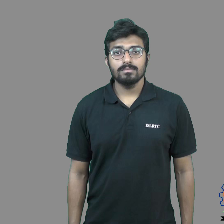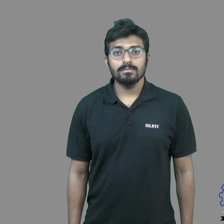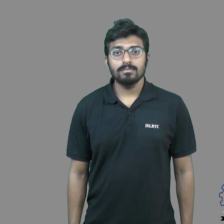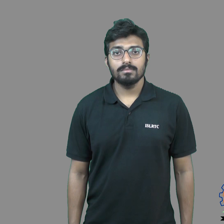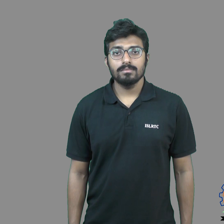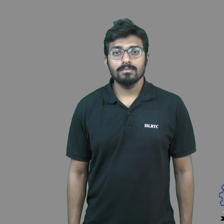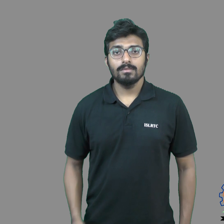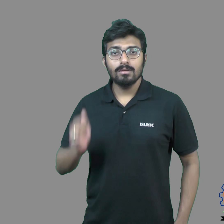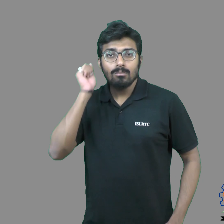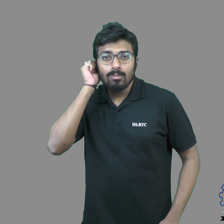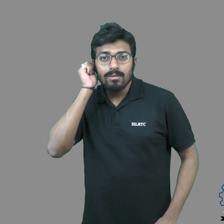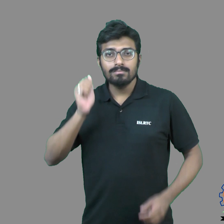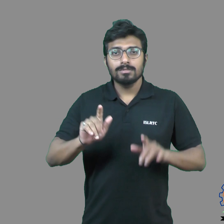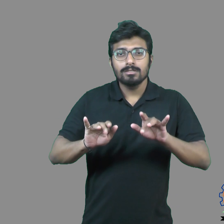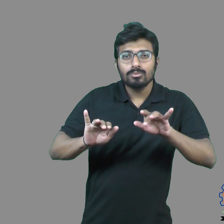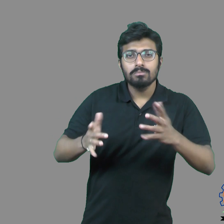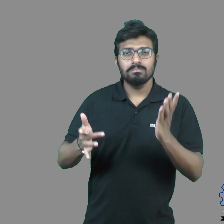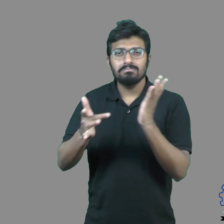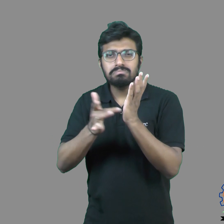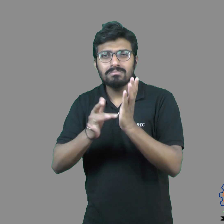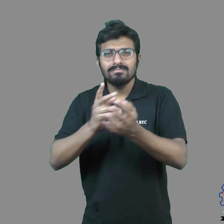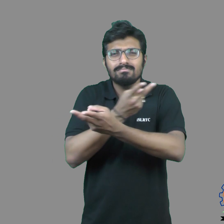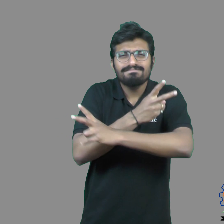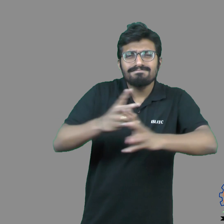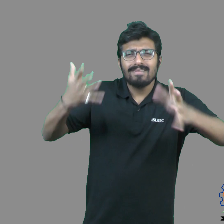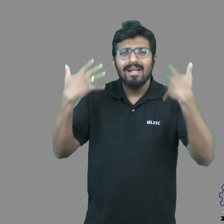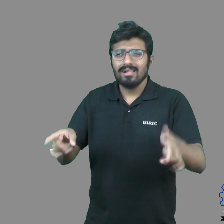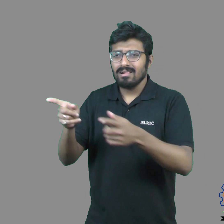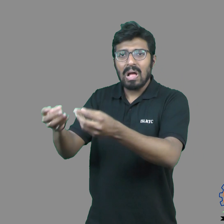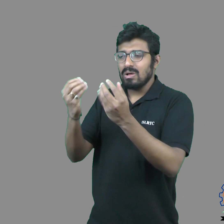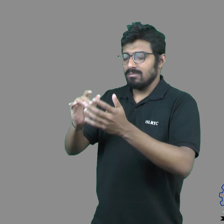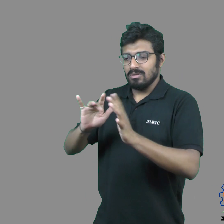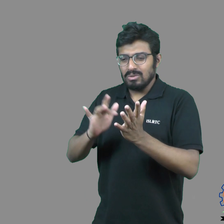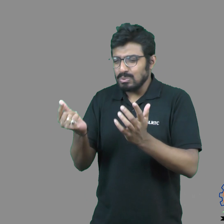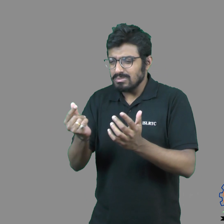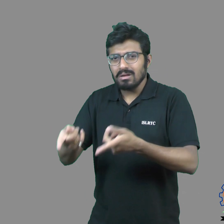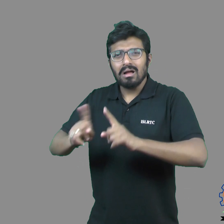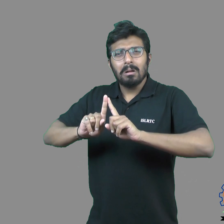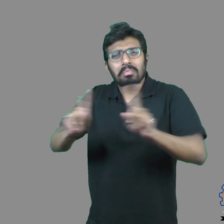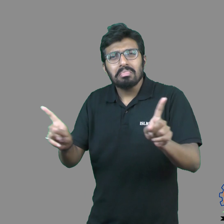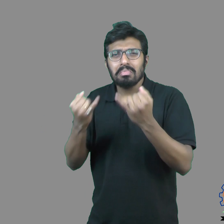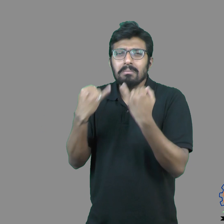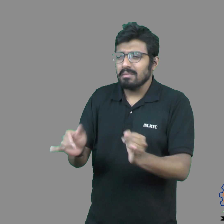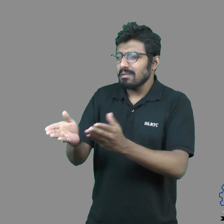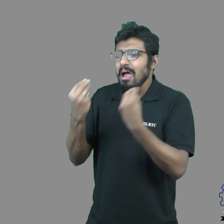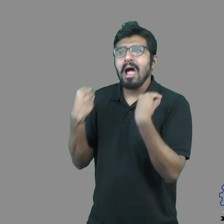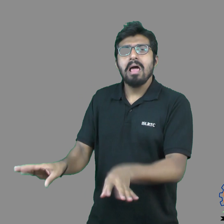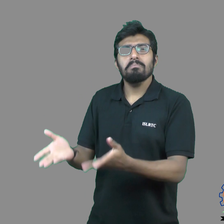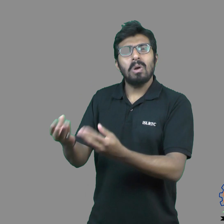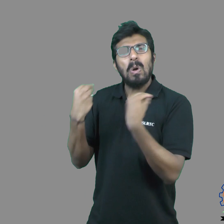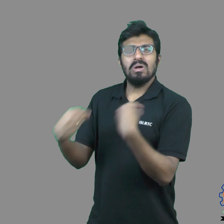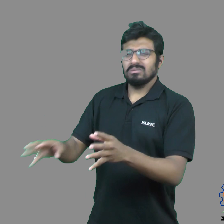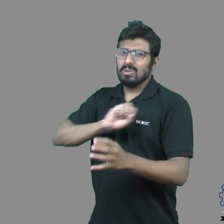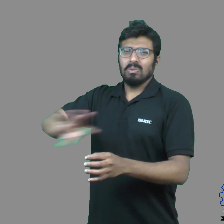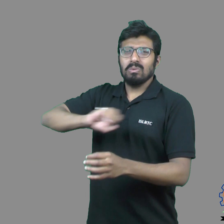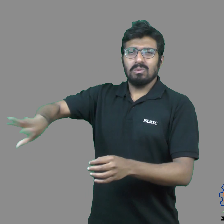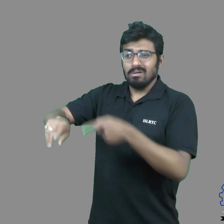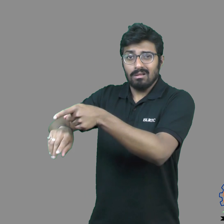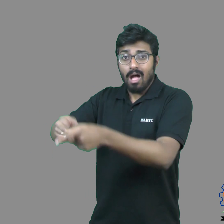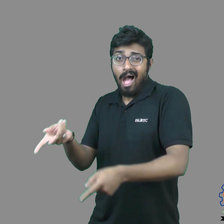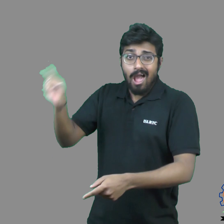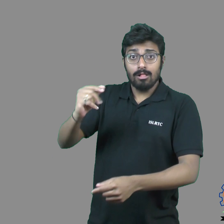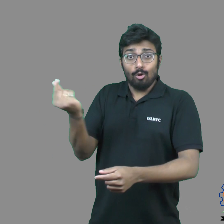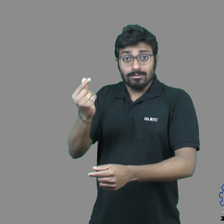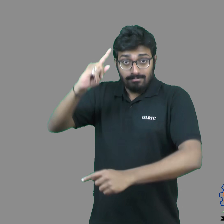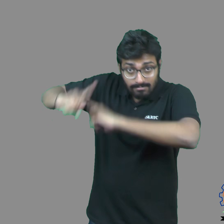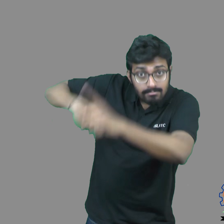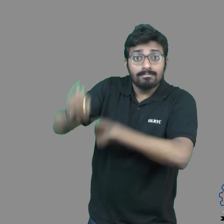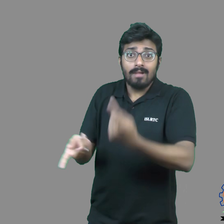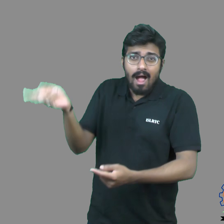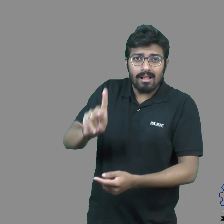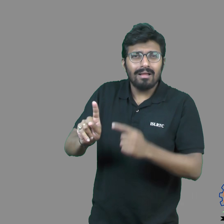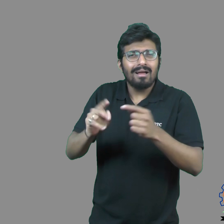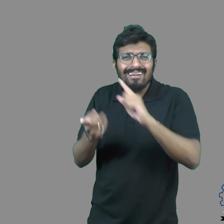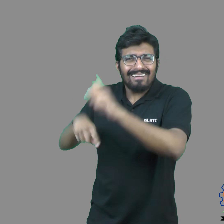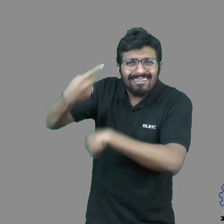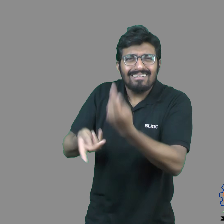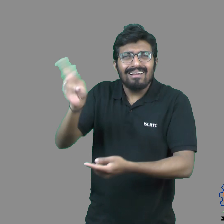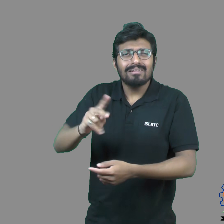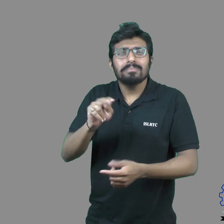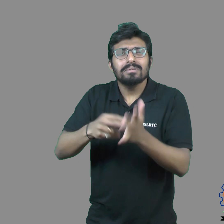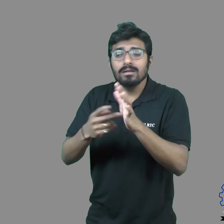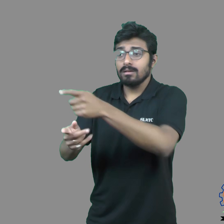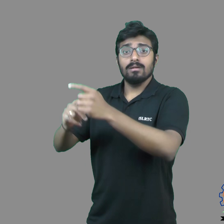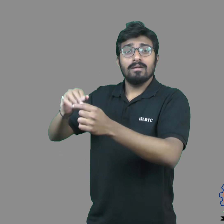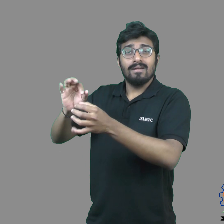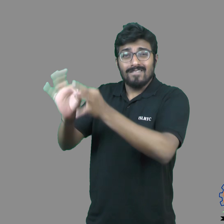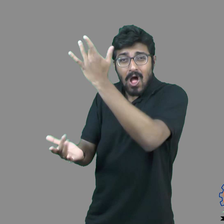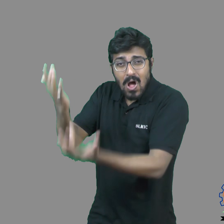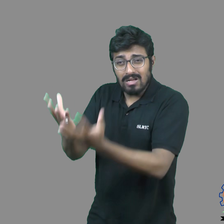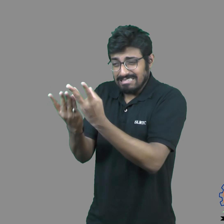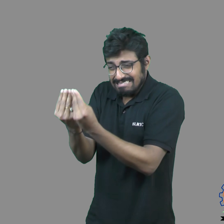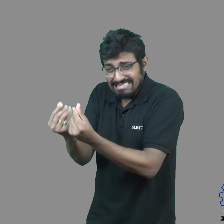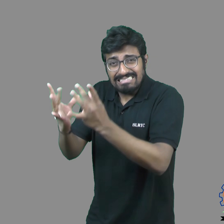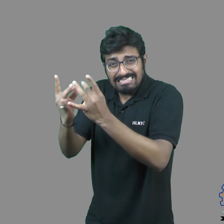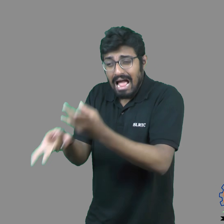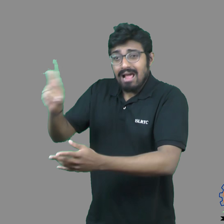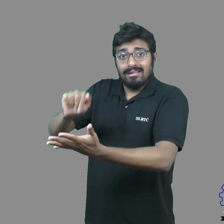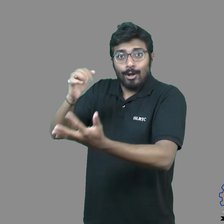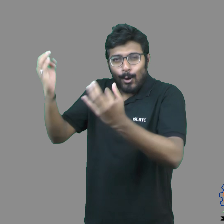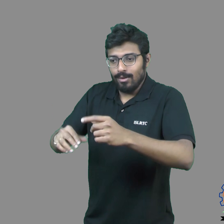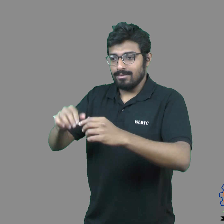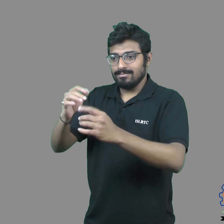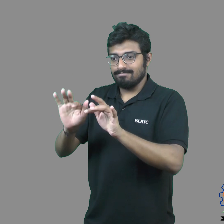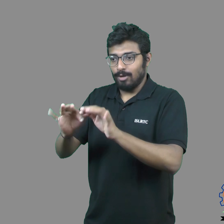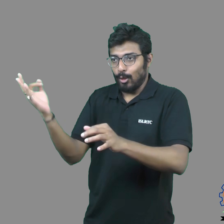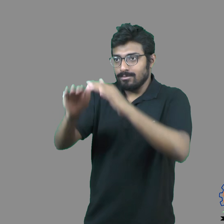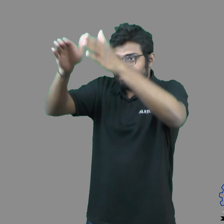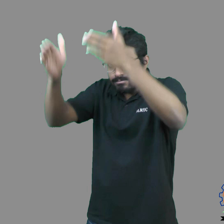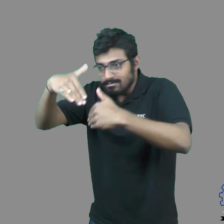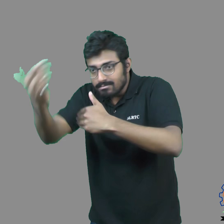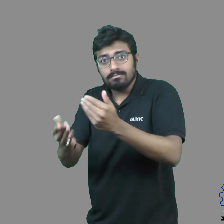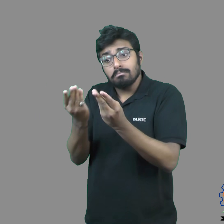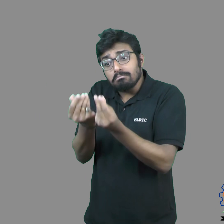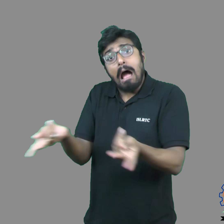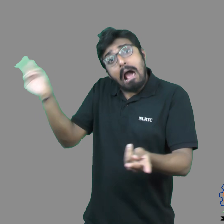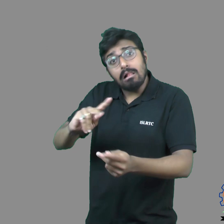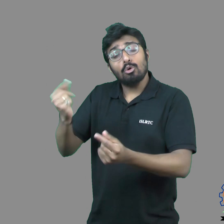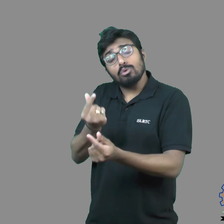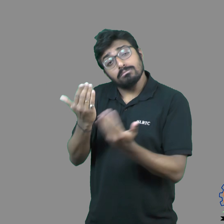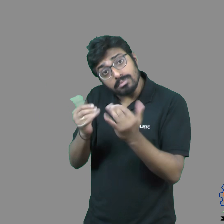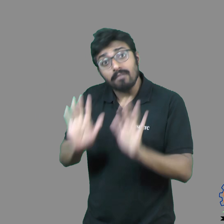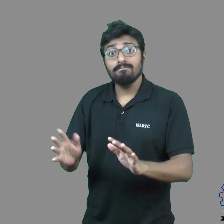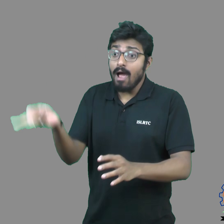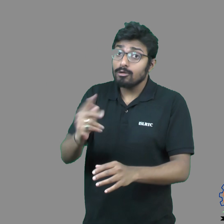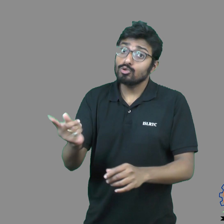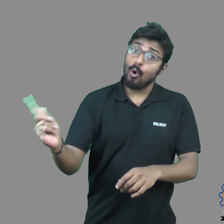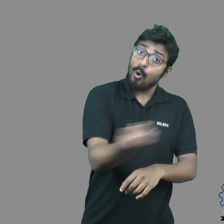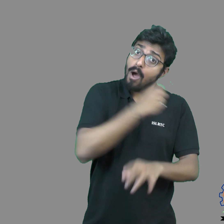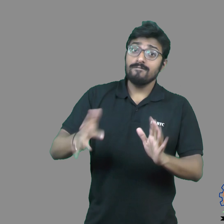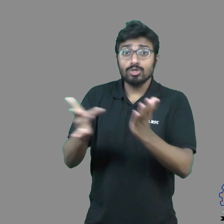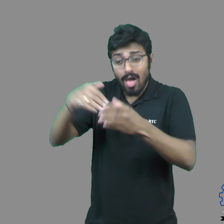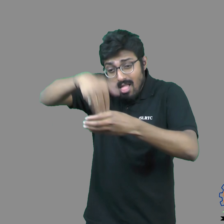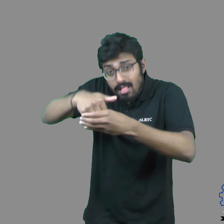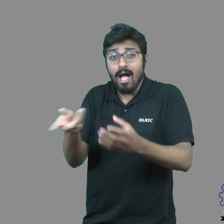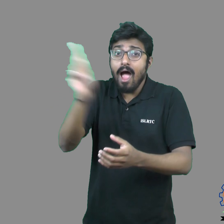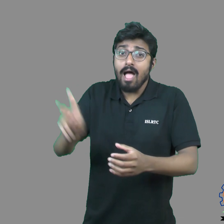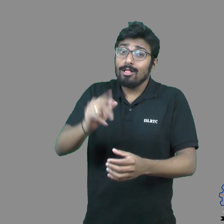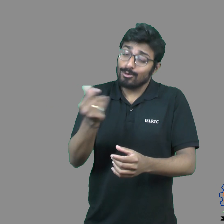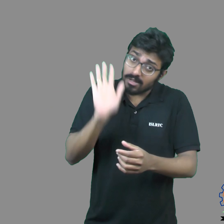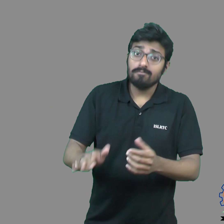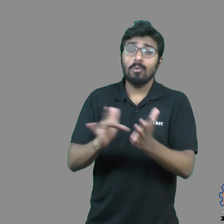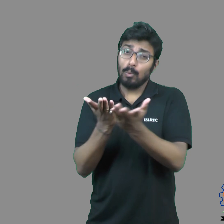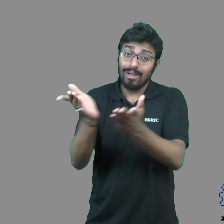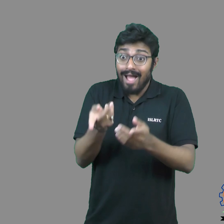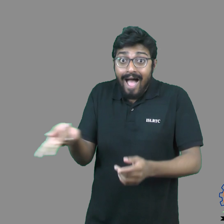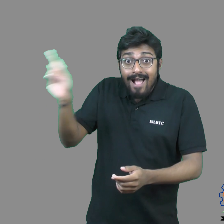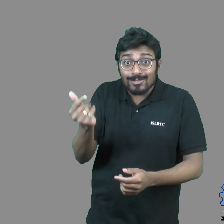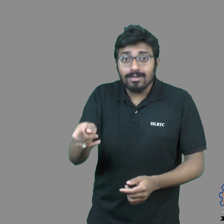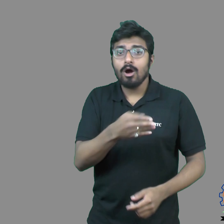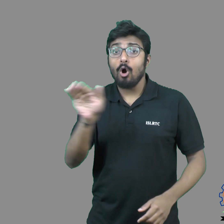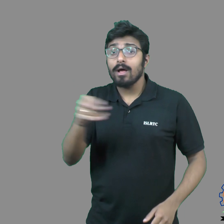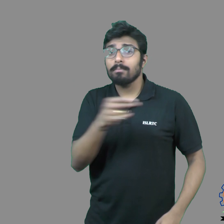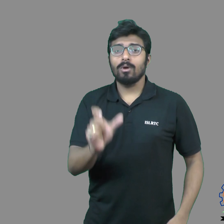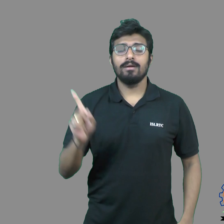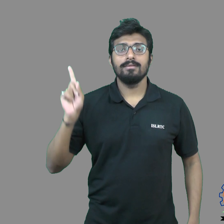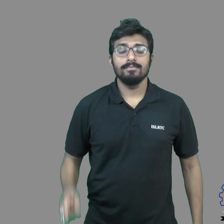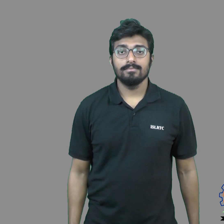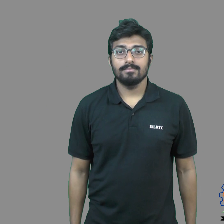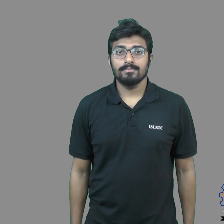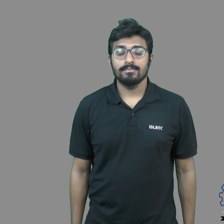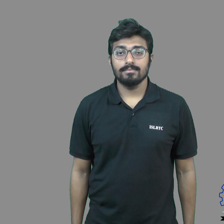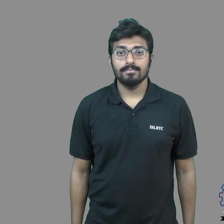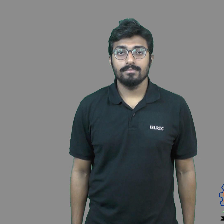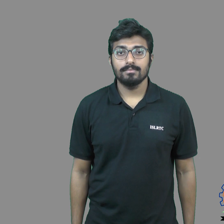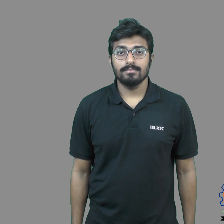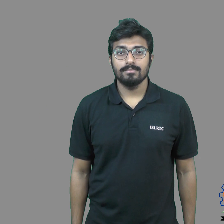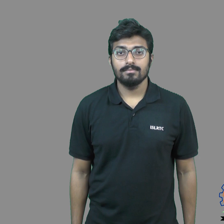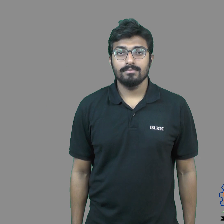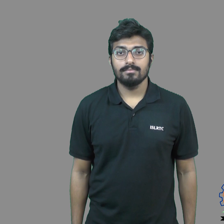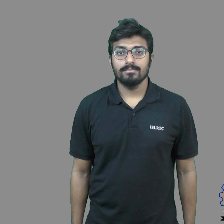E-Cycling